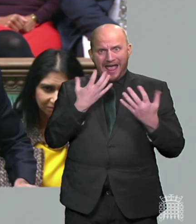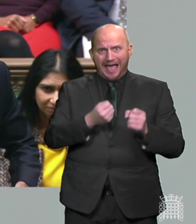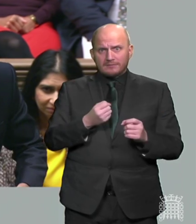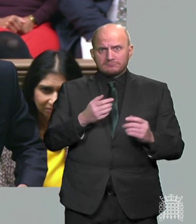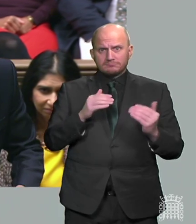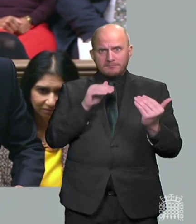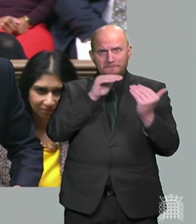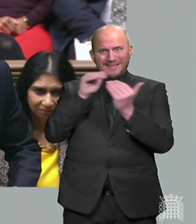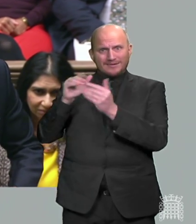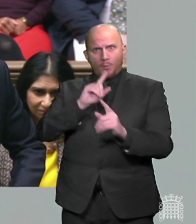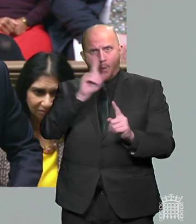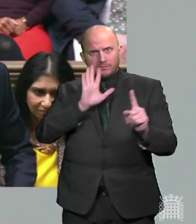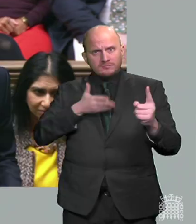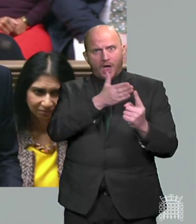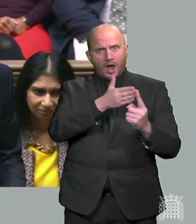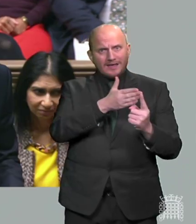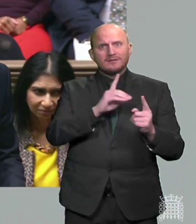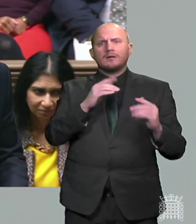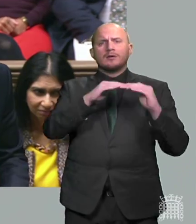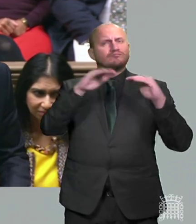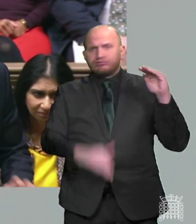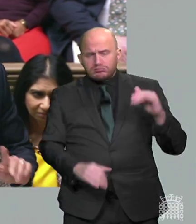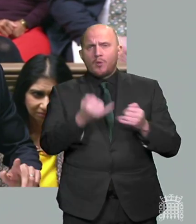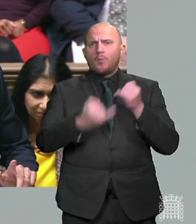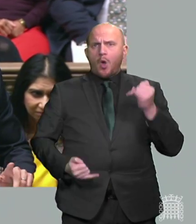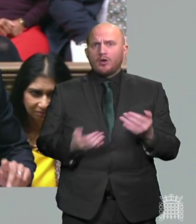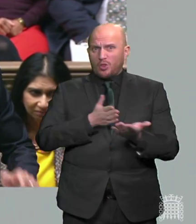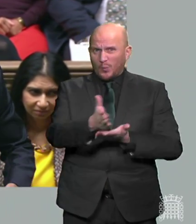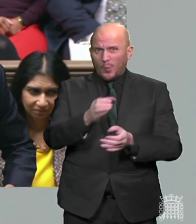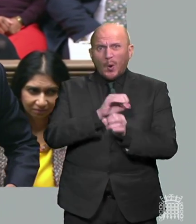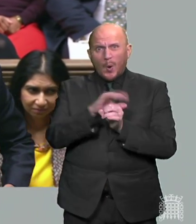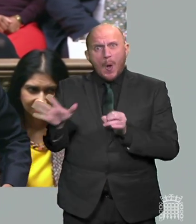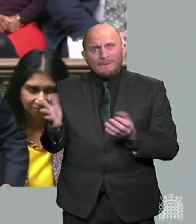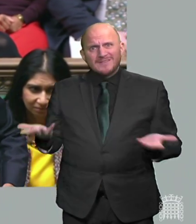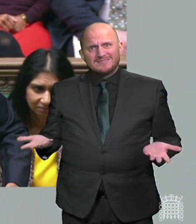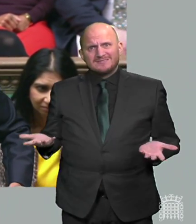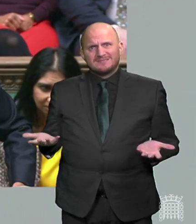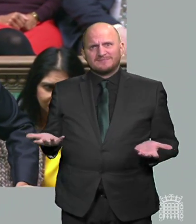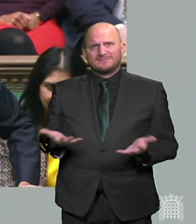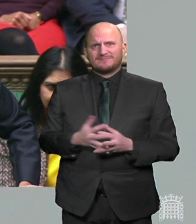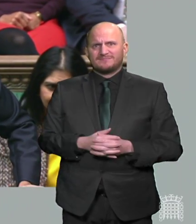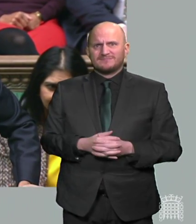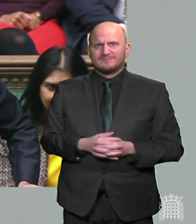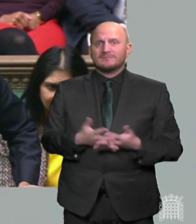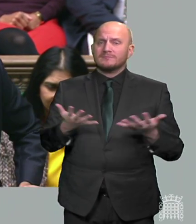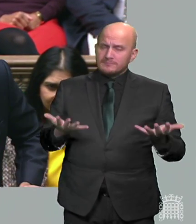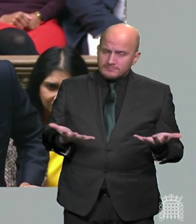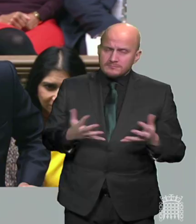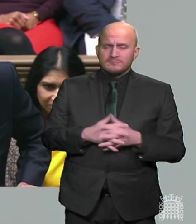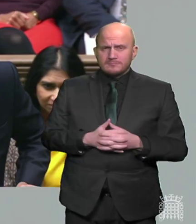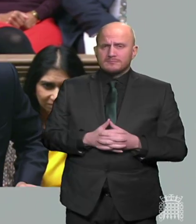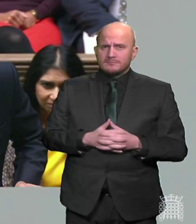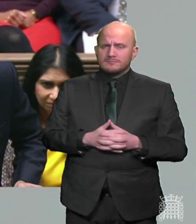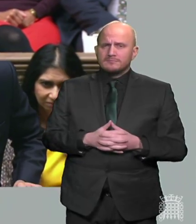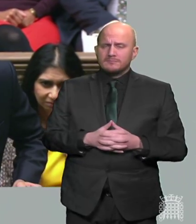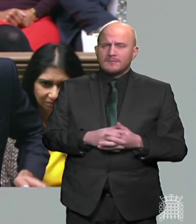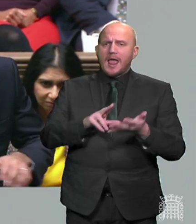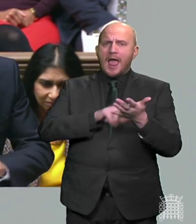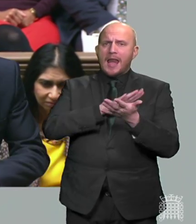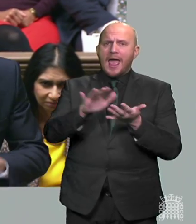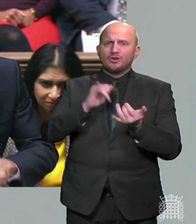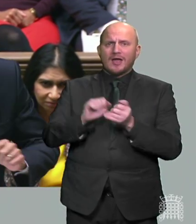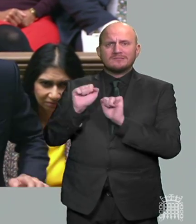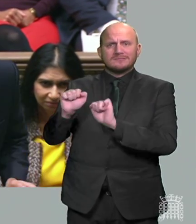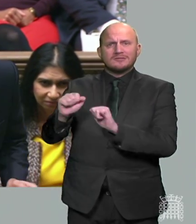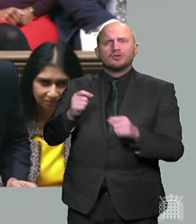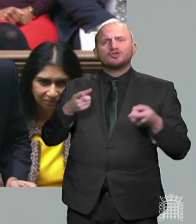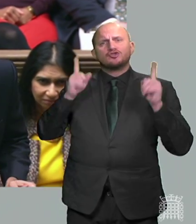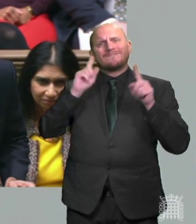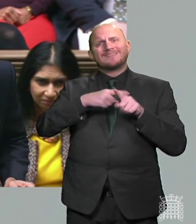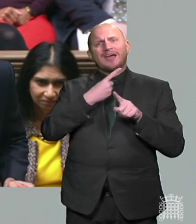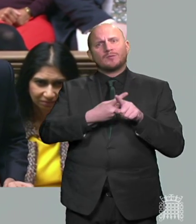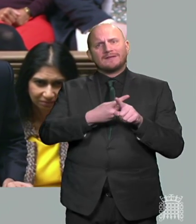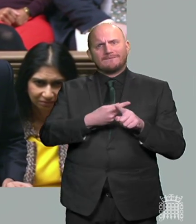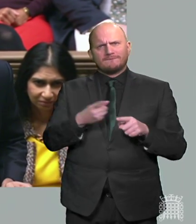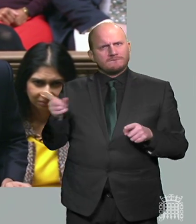Covid has had an impact, and that is why, as the chief executive of the NHS has acknowledged, this Government are